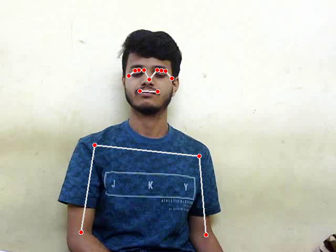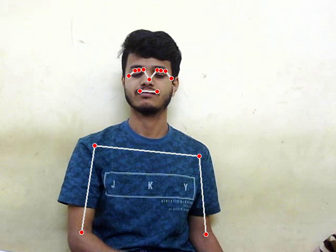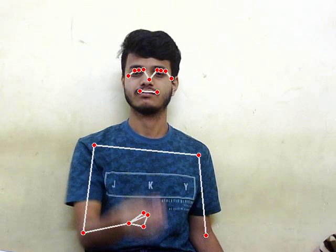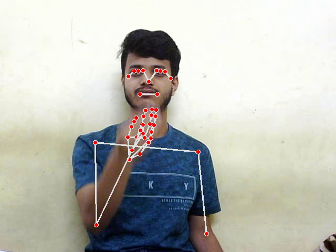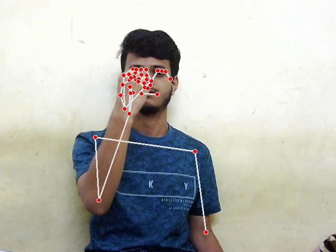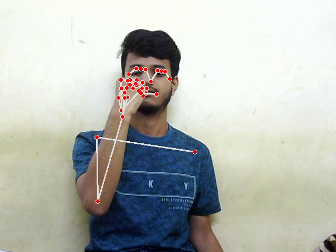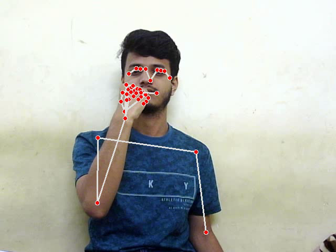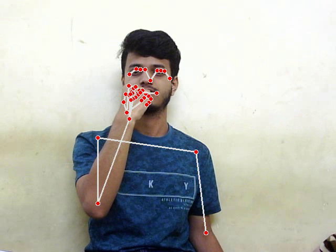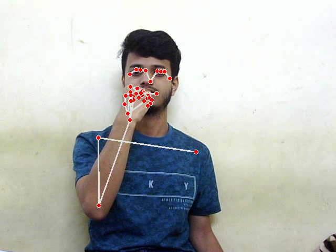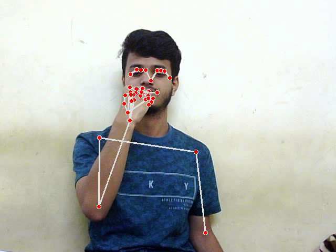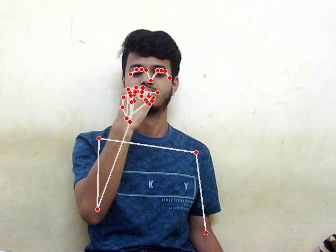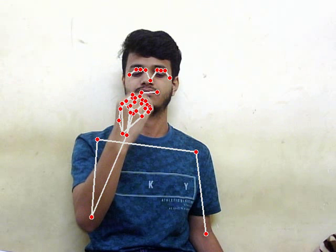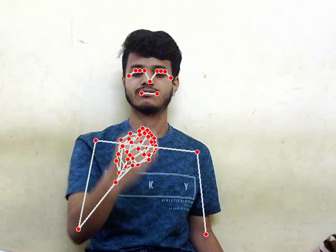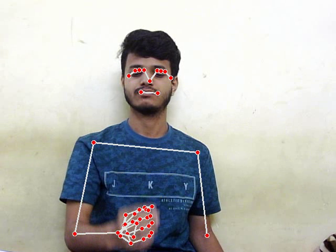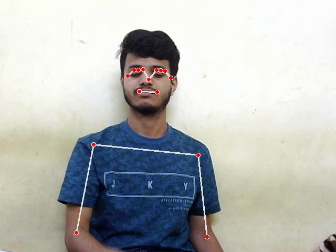eat